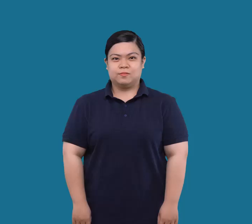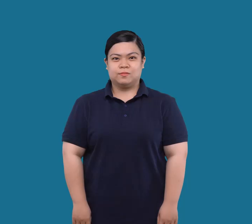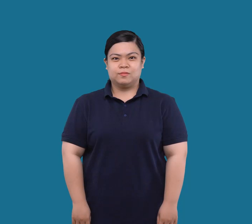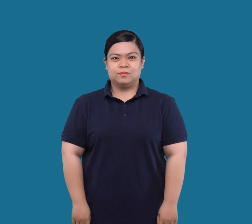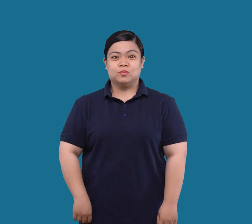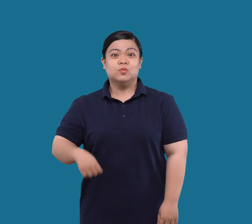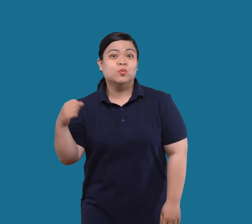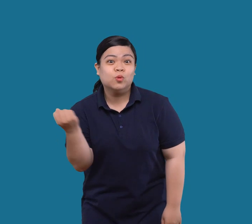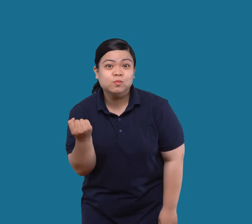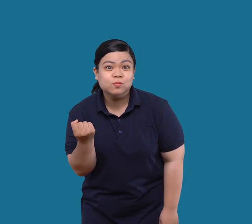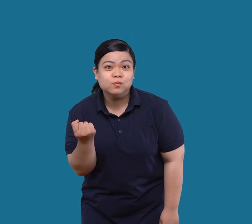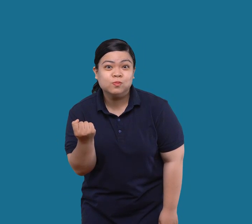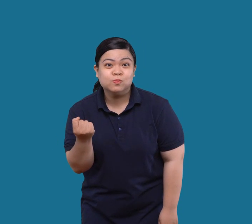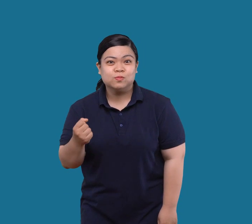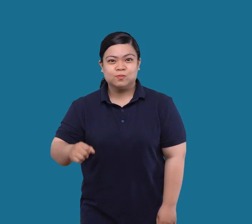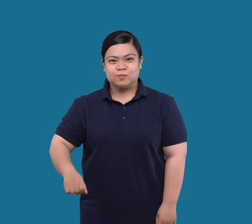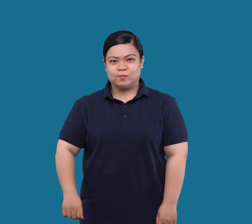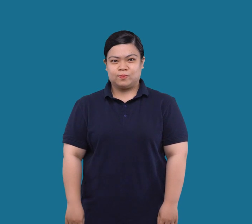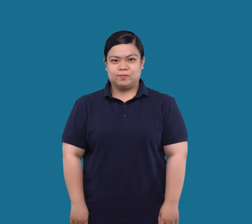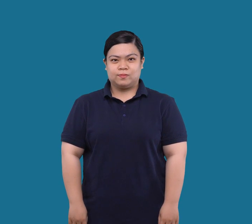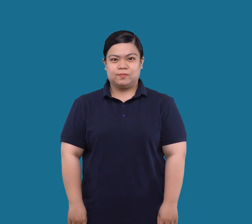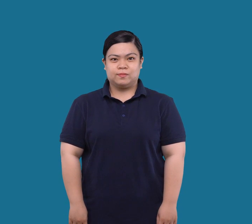đúng không?